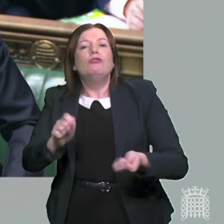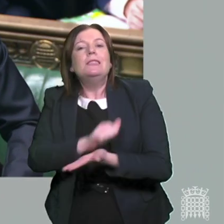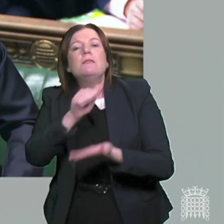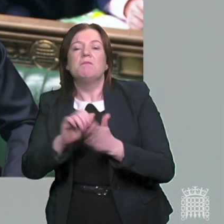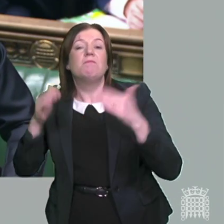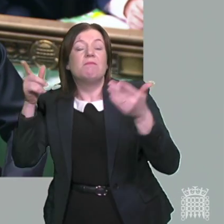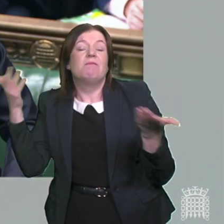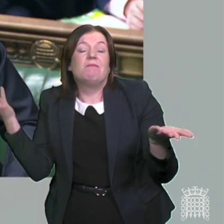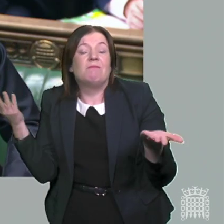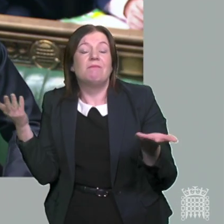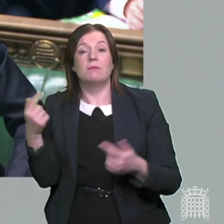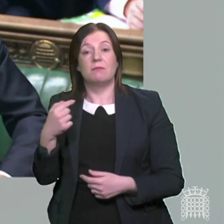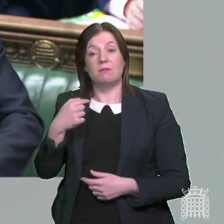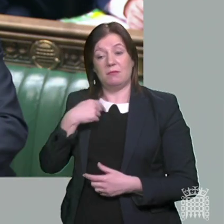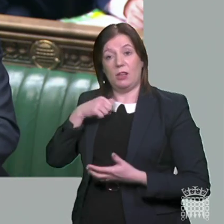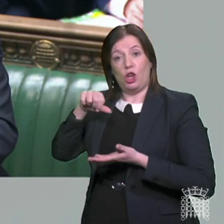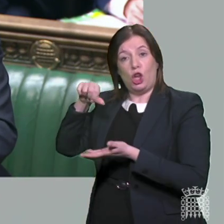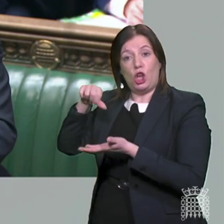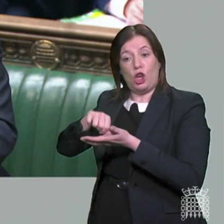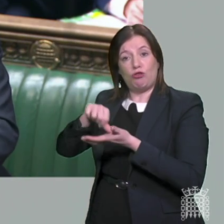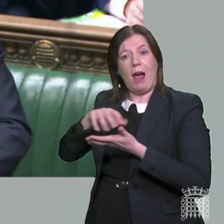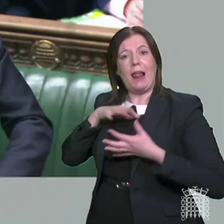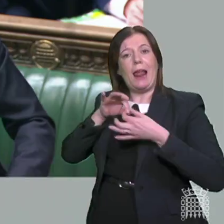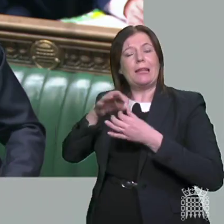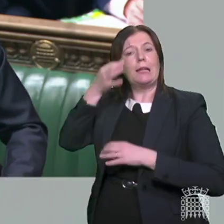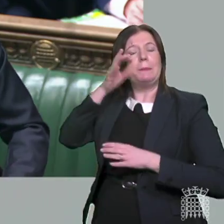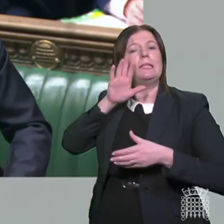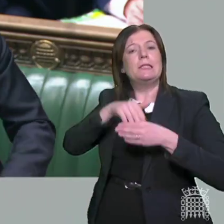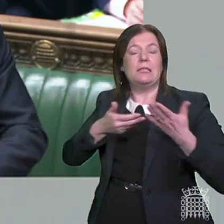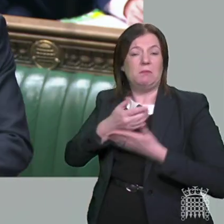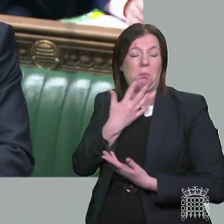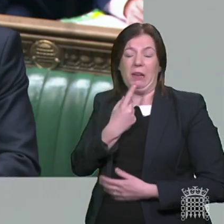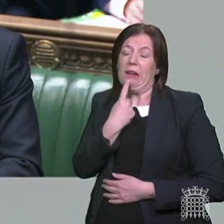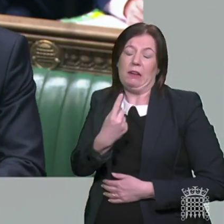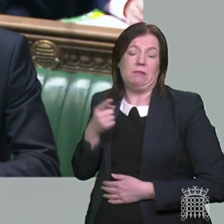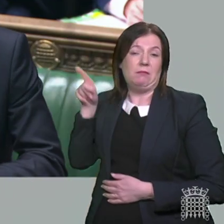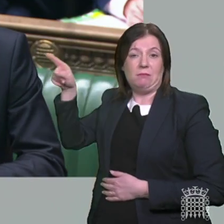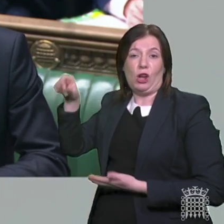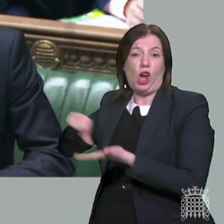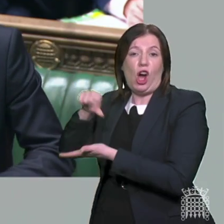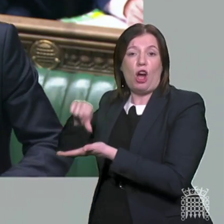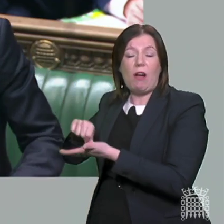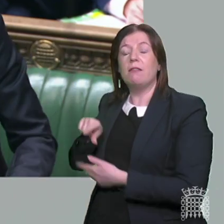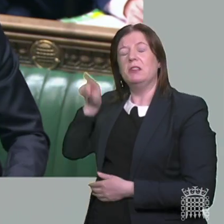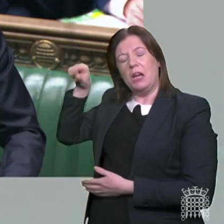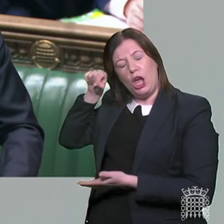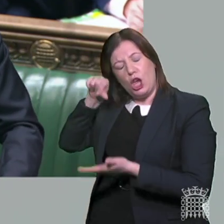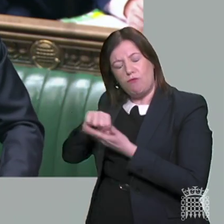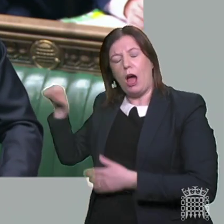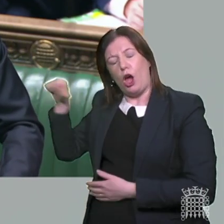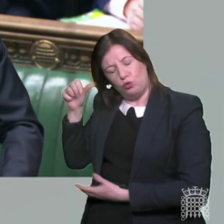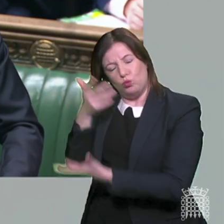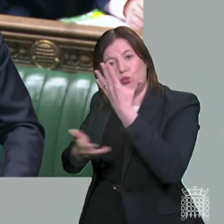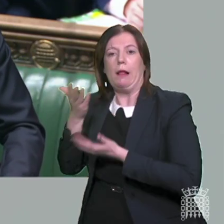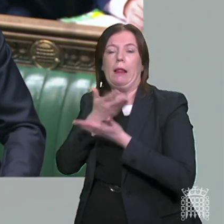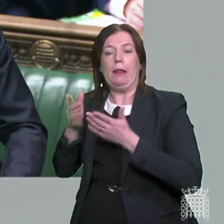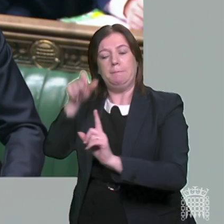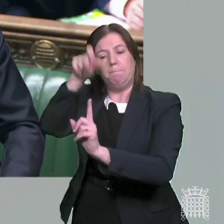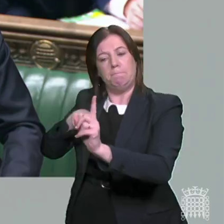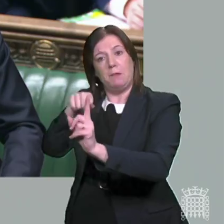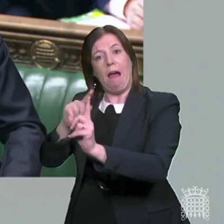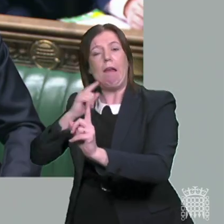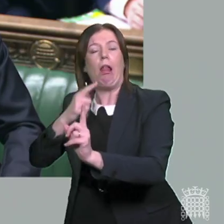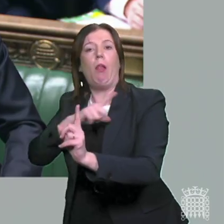I spoke about my views on Iran when I was before the Liaison Committee, and Iran must now provide answers about the circumstances of Alireza Akbari’s death and burial.